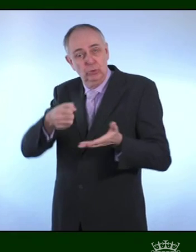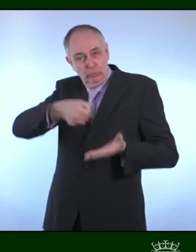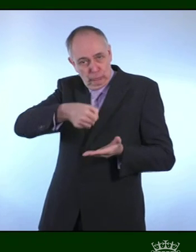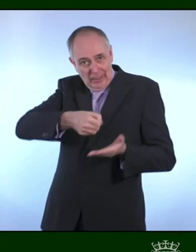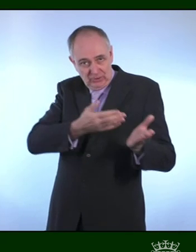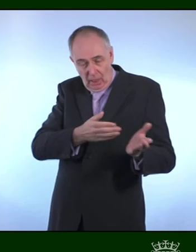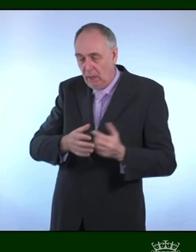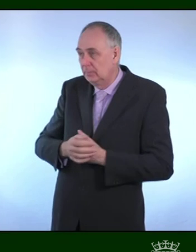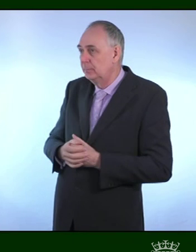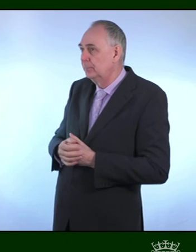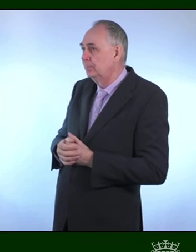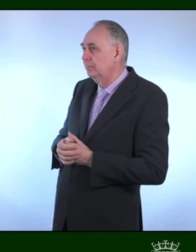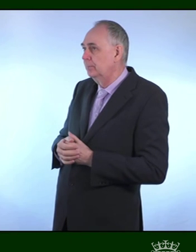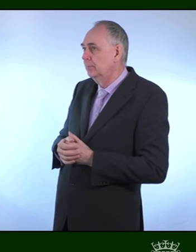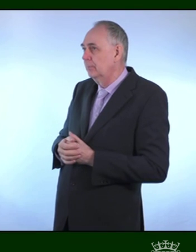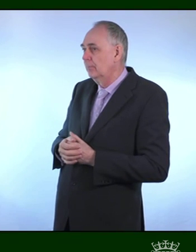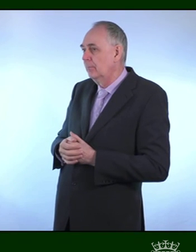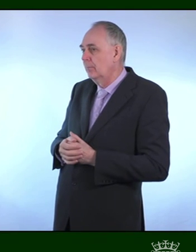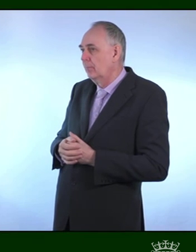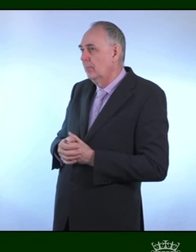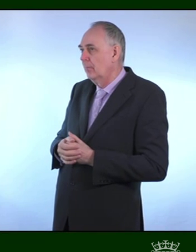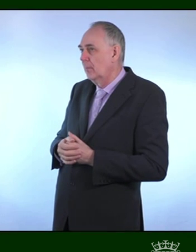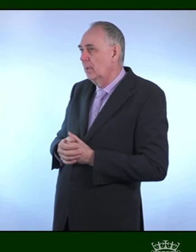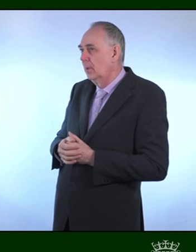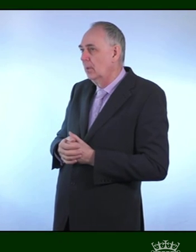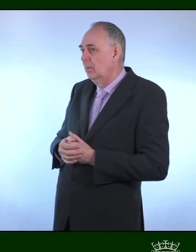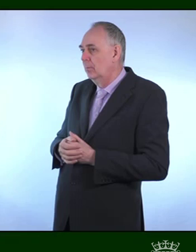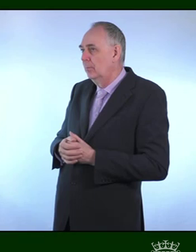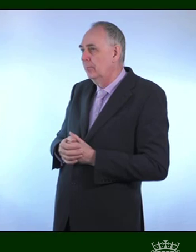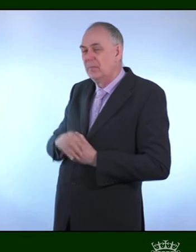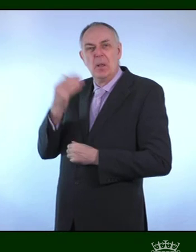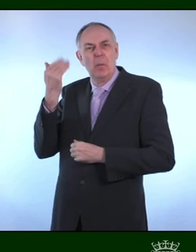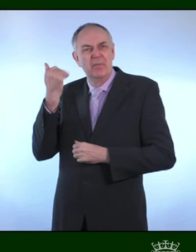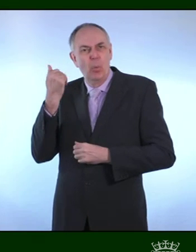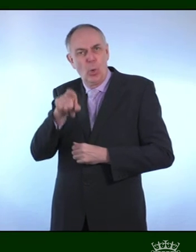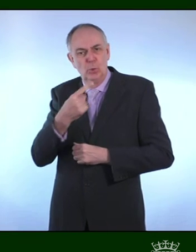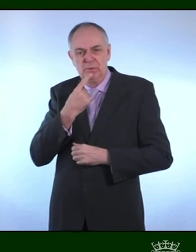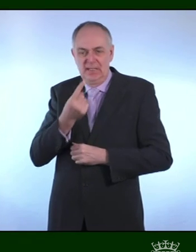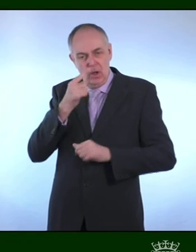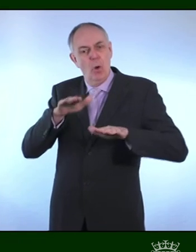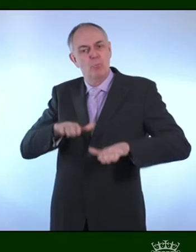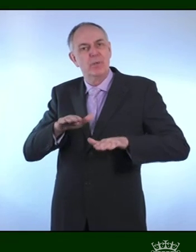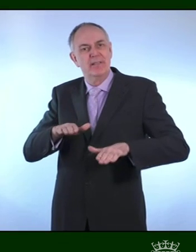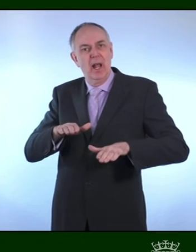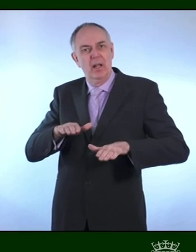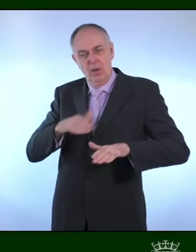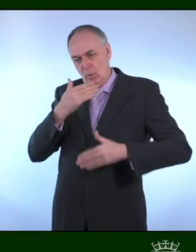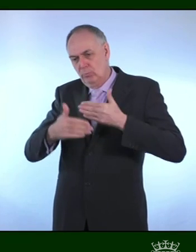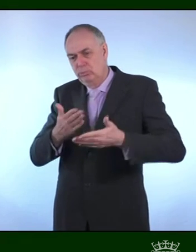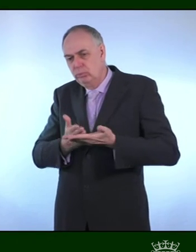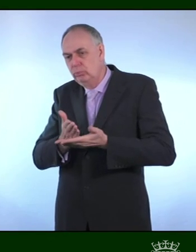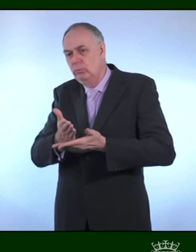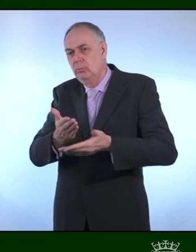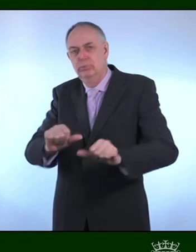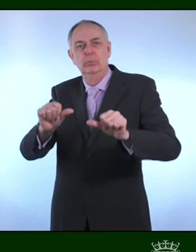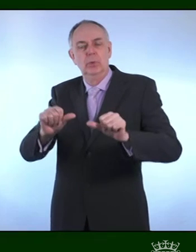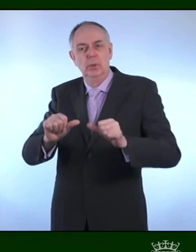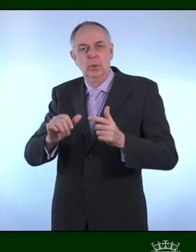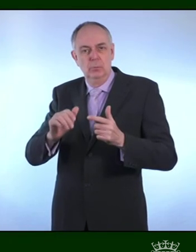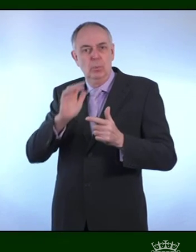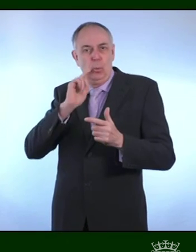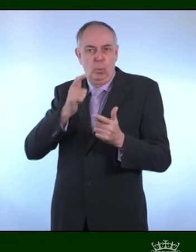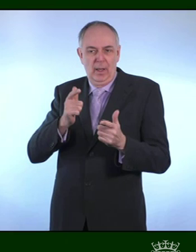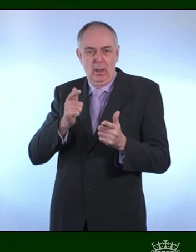The right honourable Gentleman said something the other day about how this country would come through this experience changed, and changed for the better.